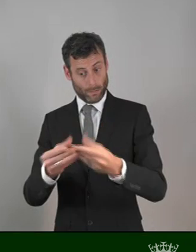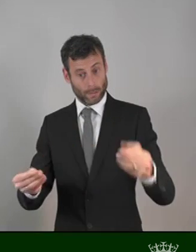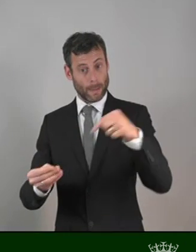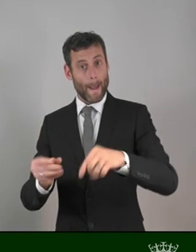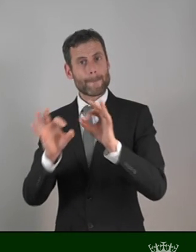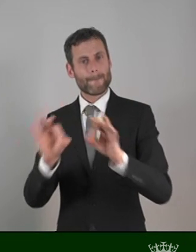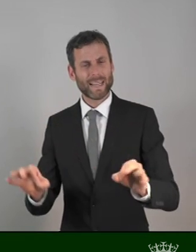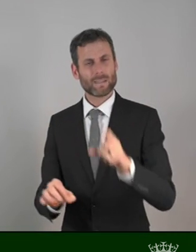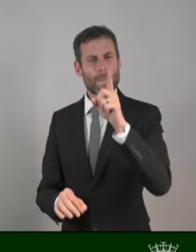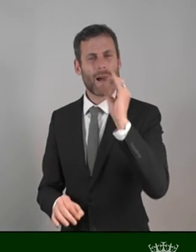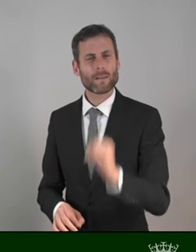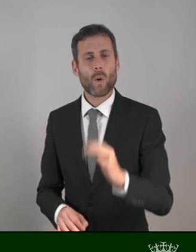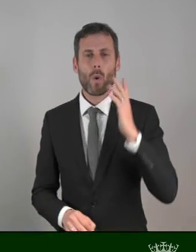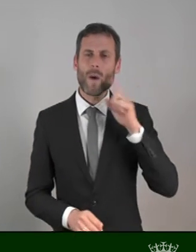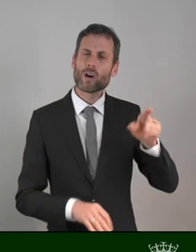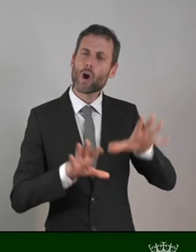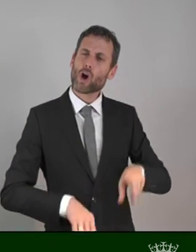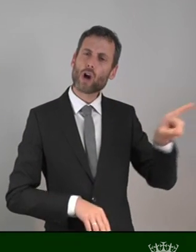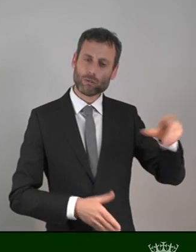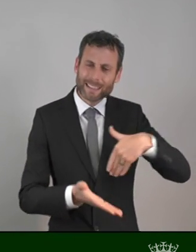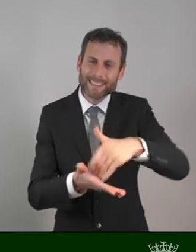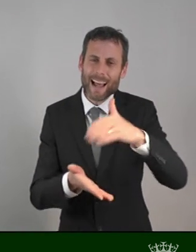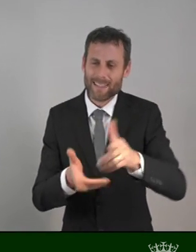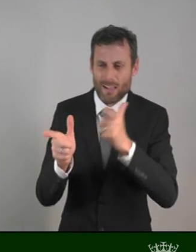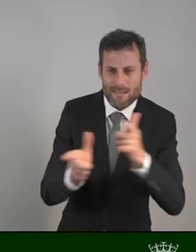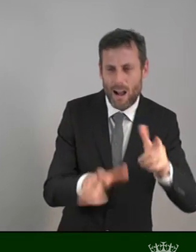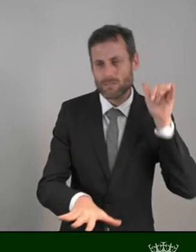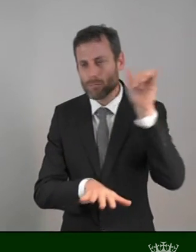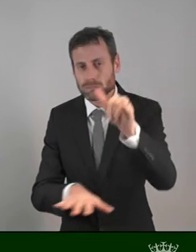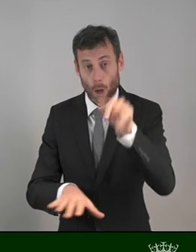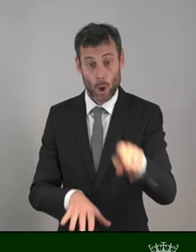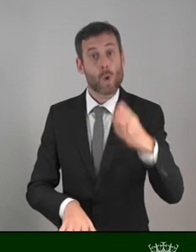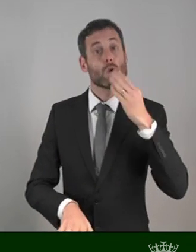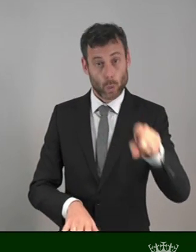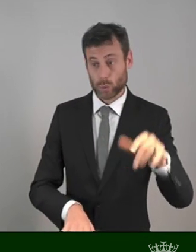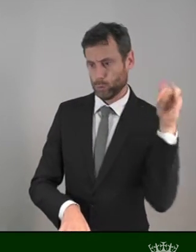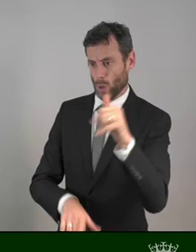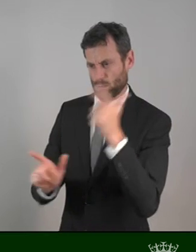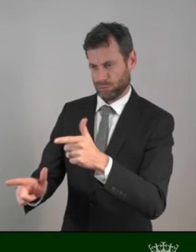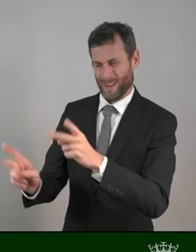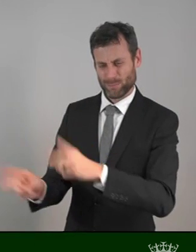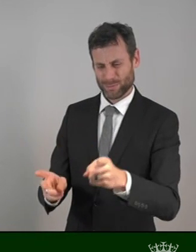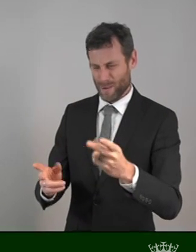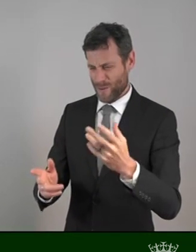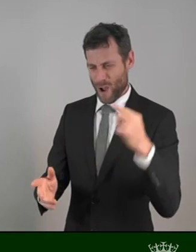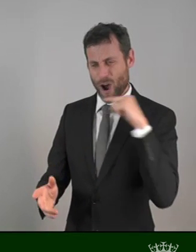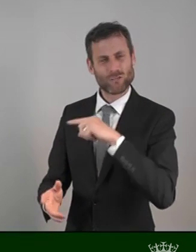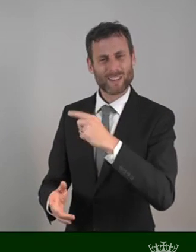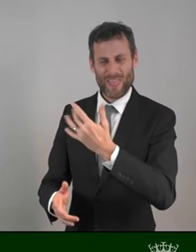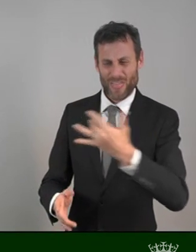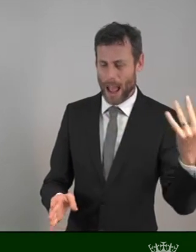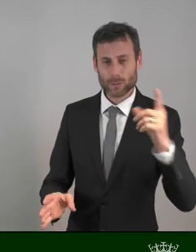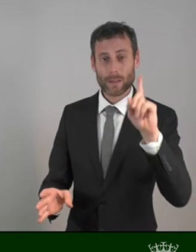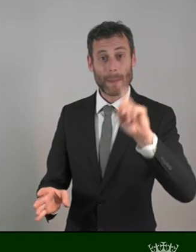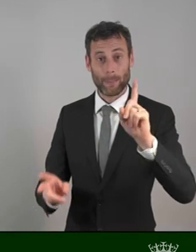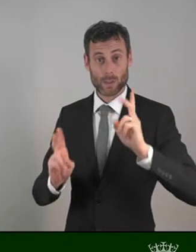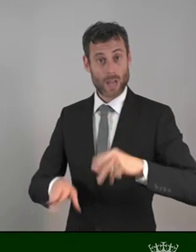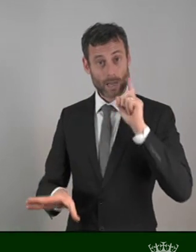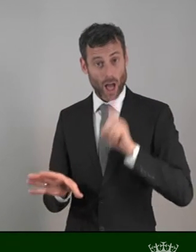Of course, attempts are being made to bring about a peace process, but it is not helped when one country supplies arms to Saudi Arabia, which has led to the deaths of 100,000 people in Yemen last year alone.